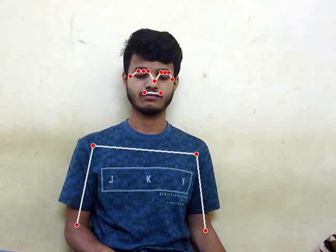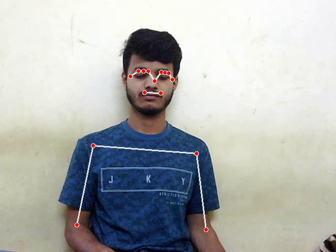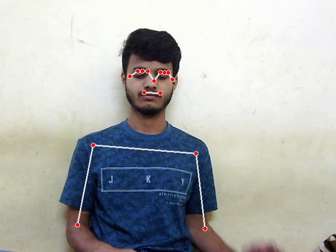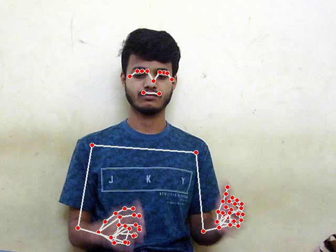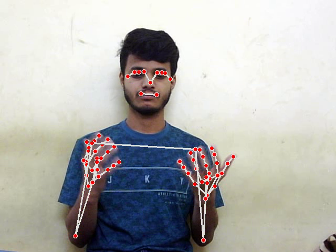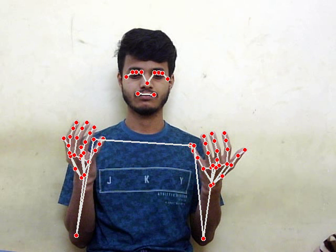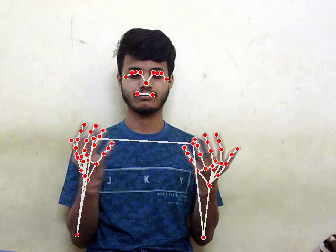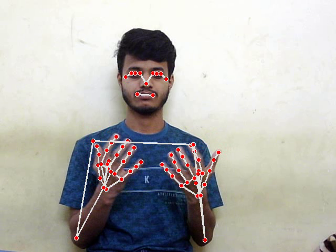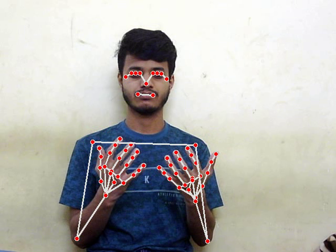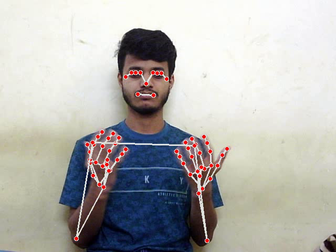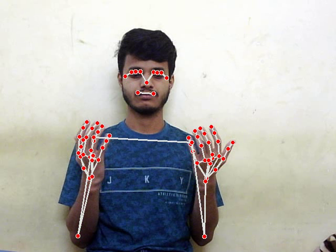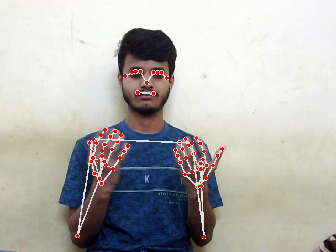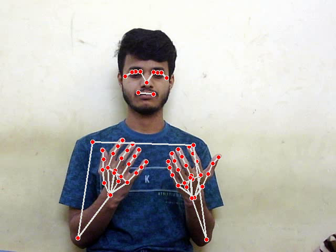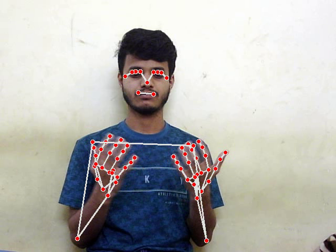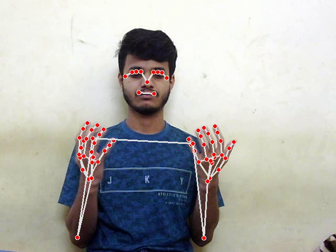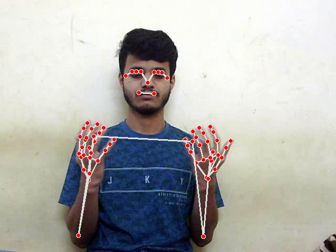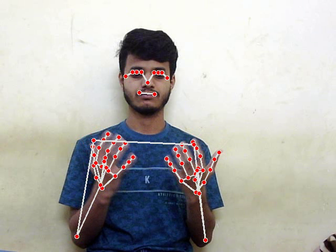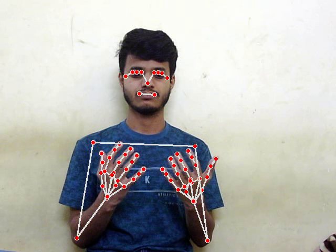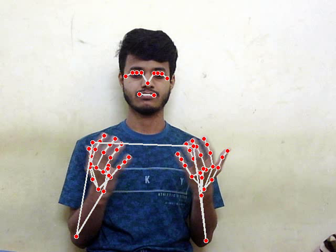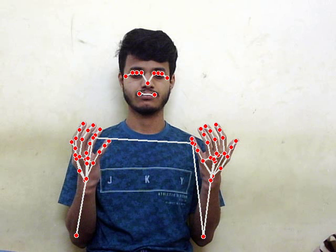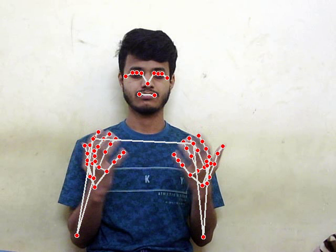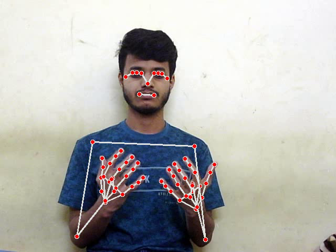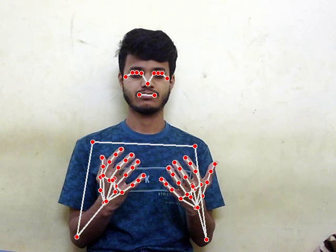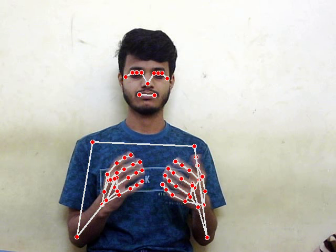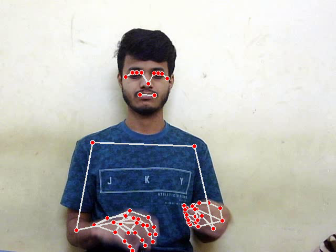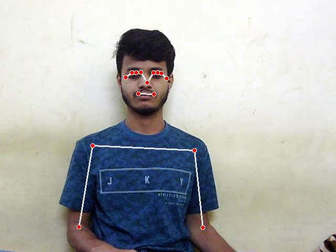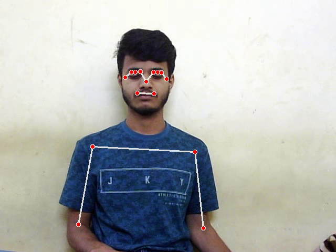what